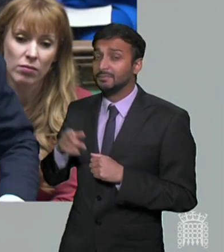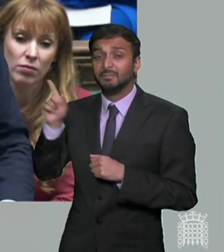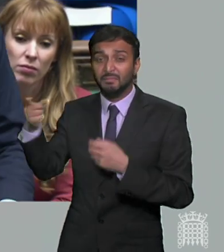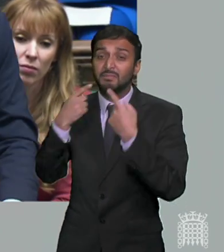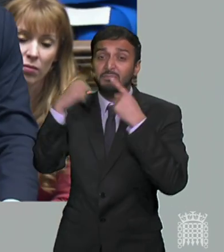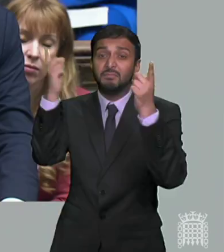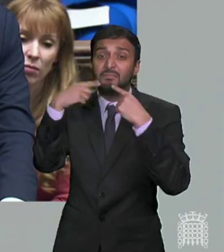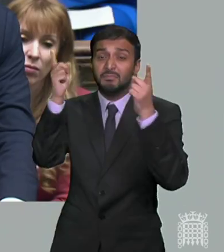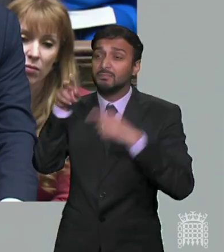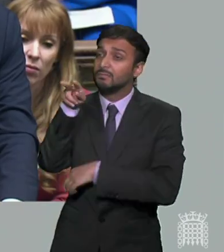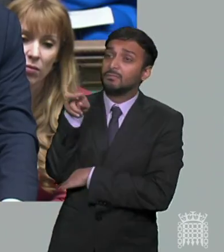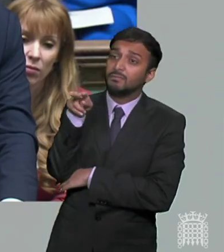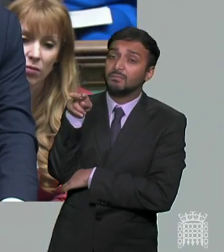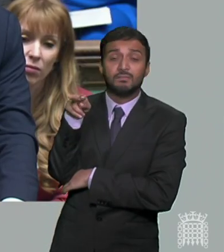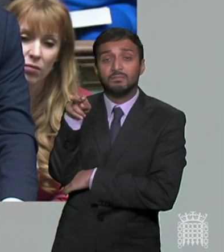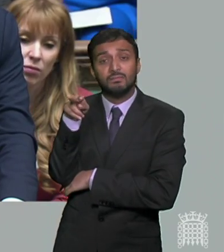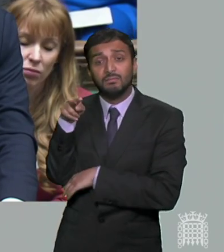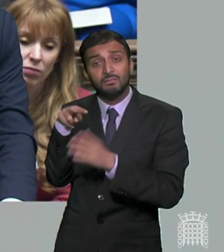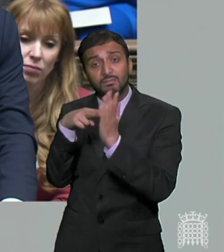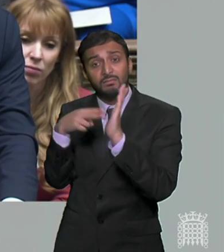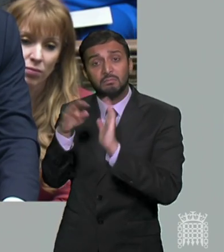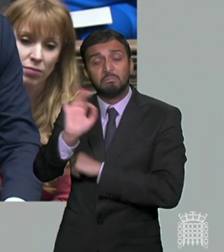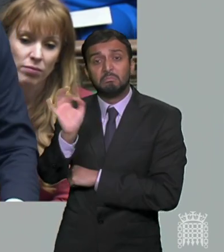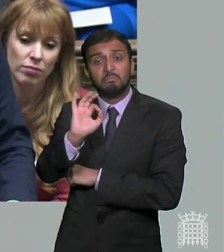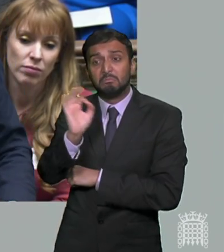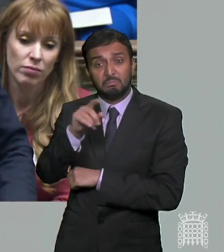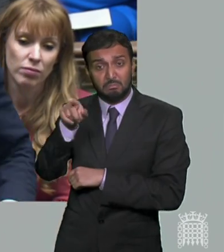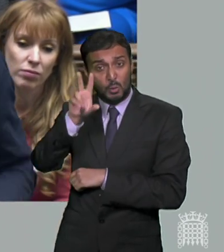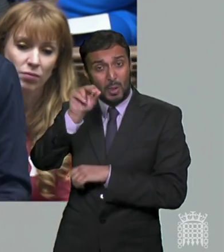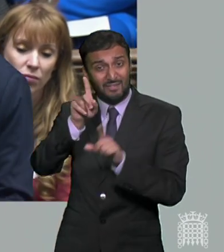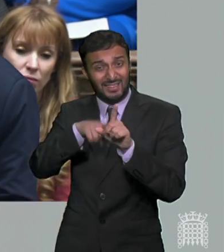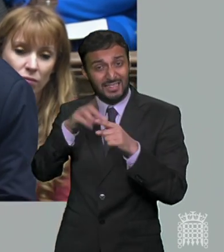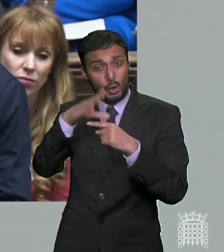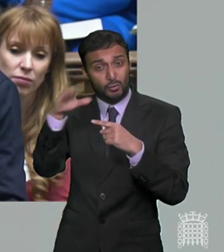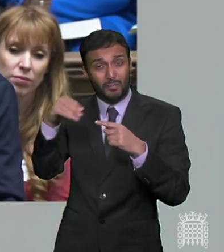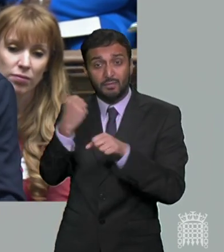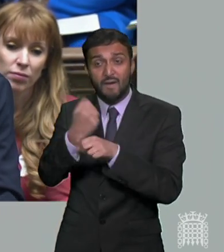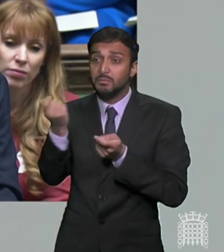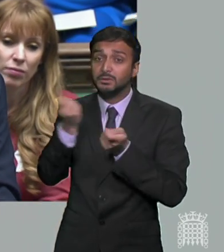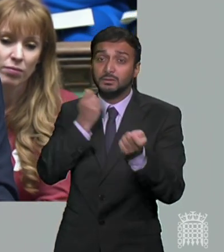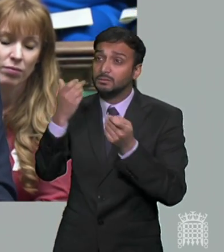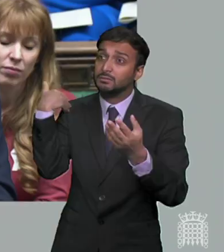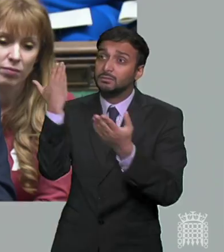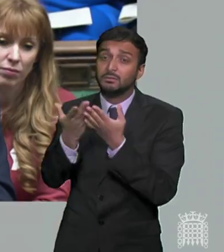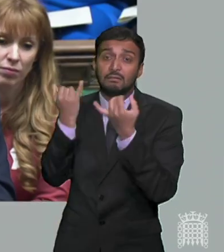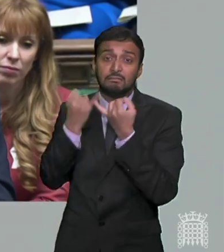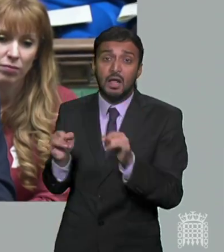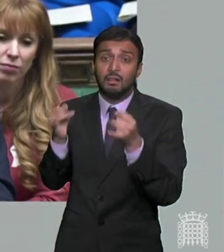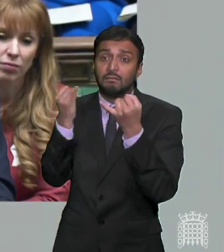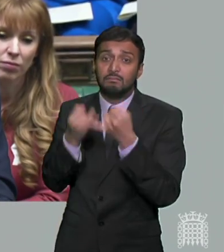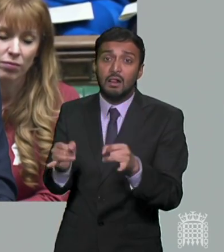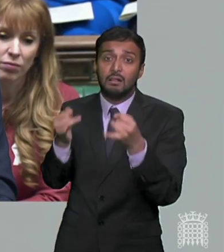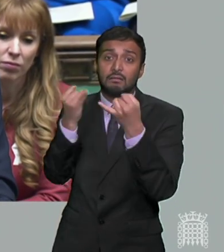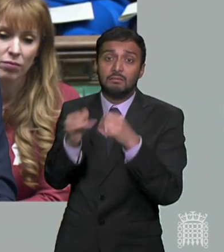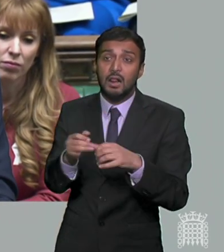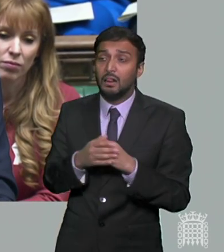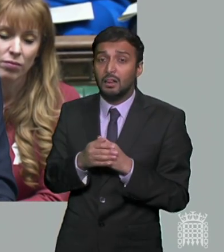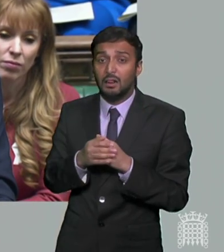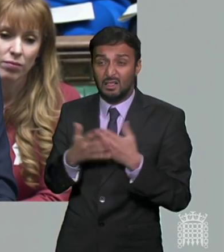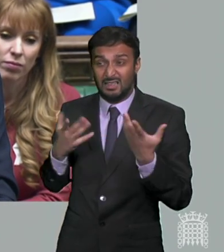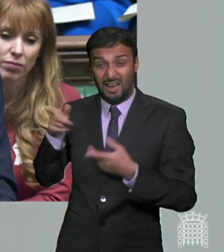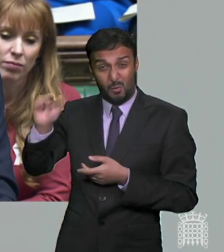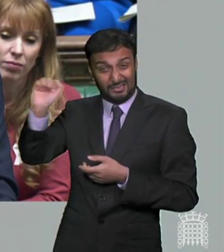The failure of the last 12 years and the chaos of the last 12 weeks are compounded by the decisions he is taking now.